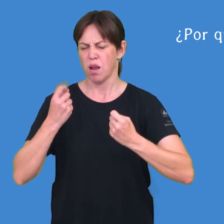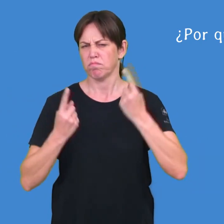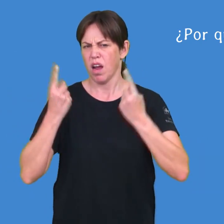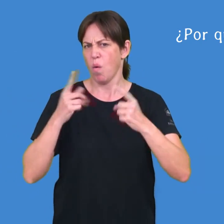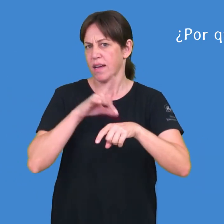alguno